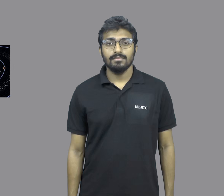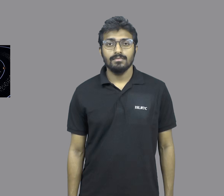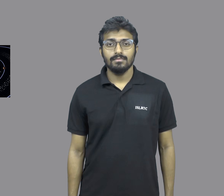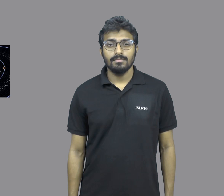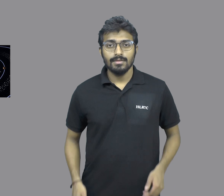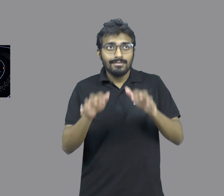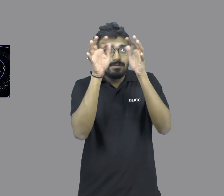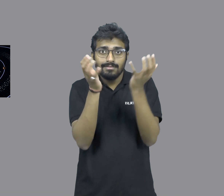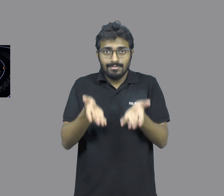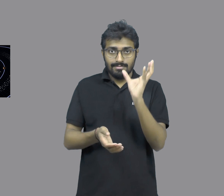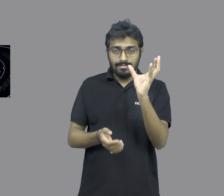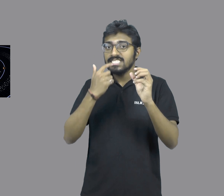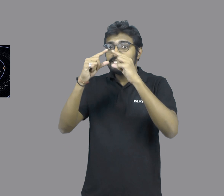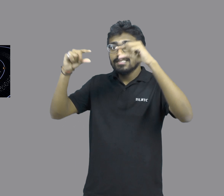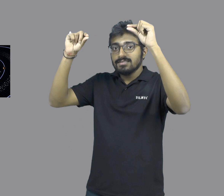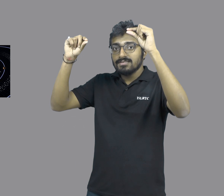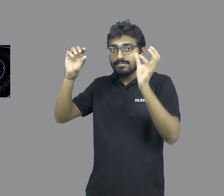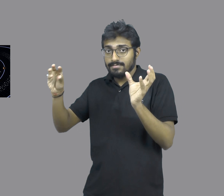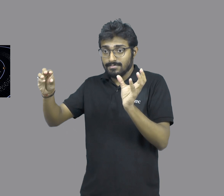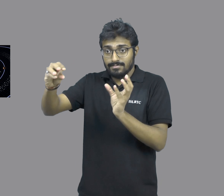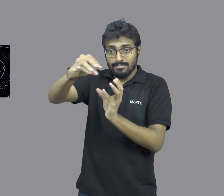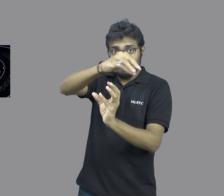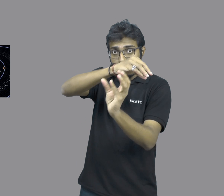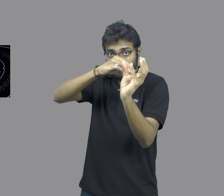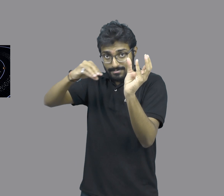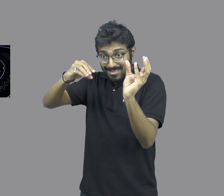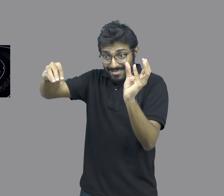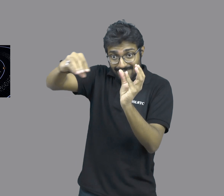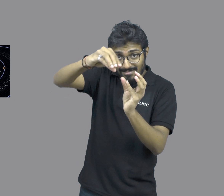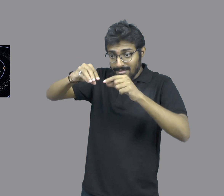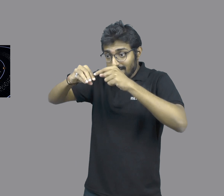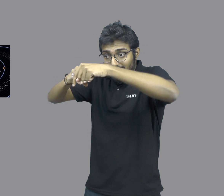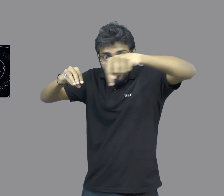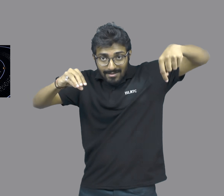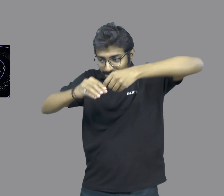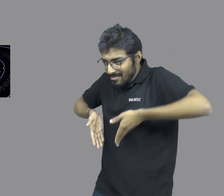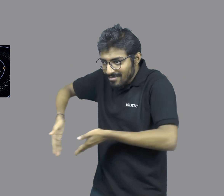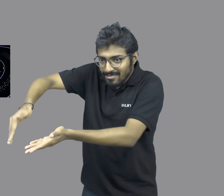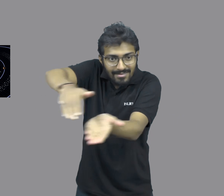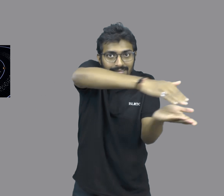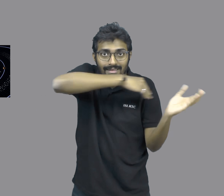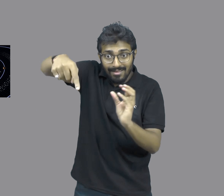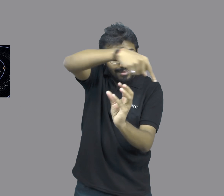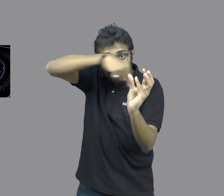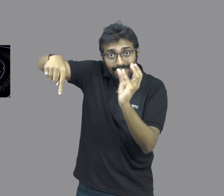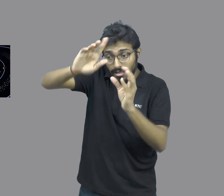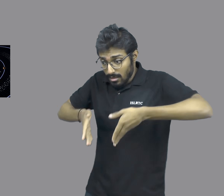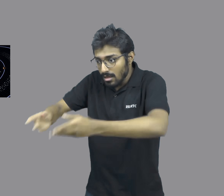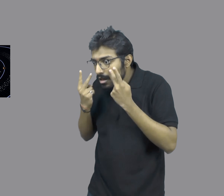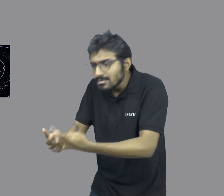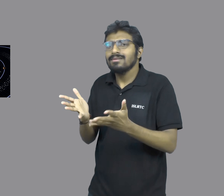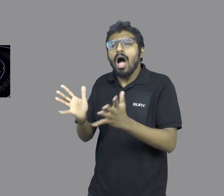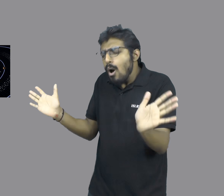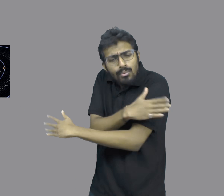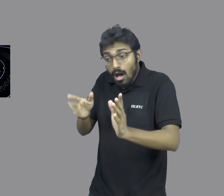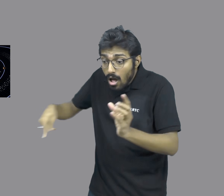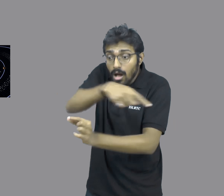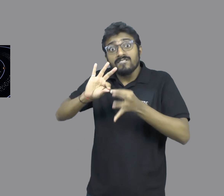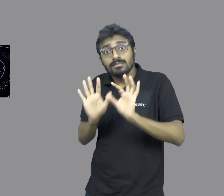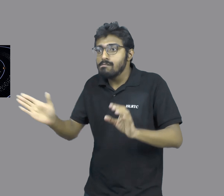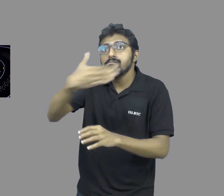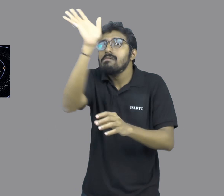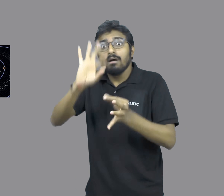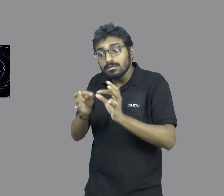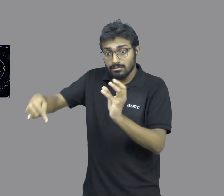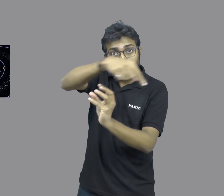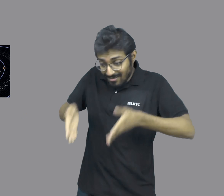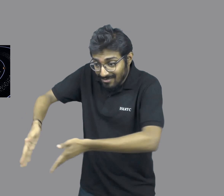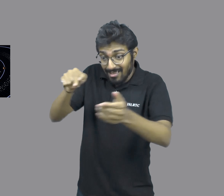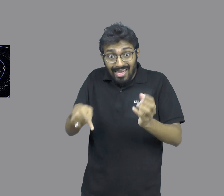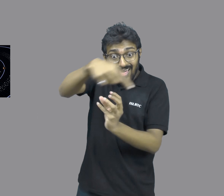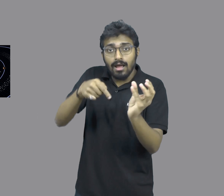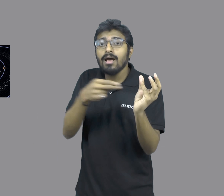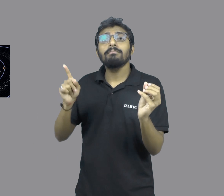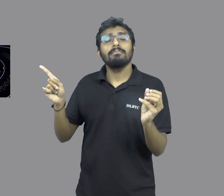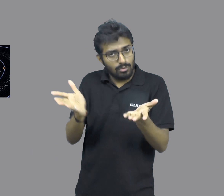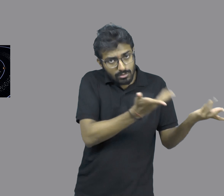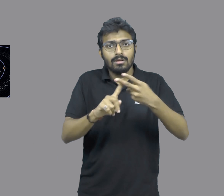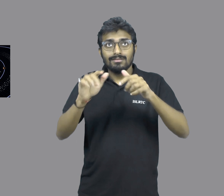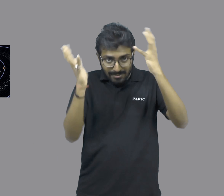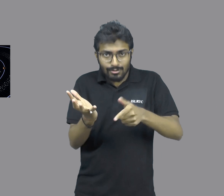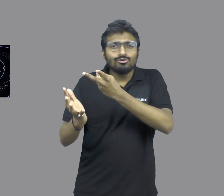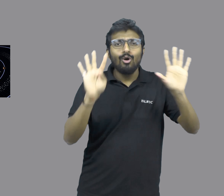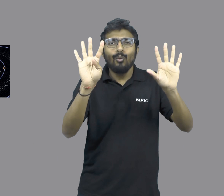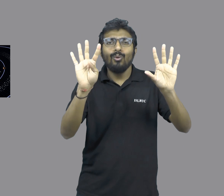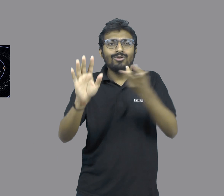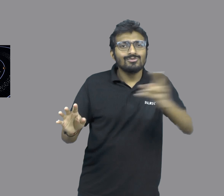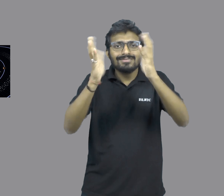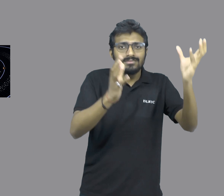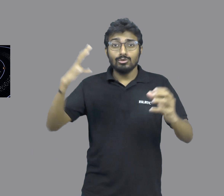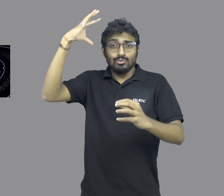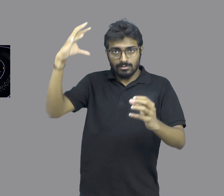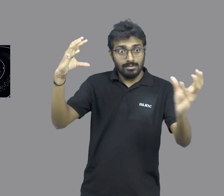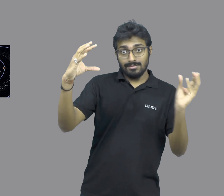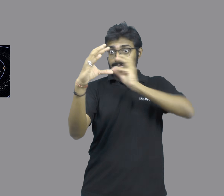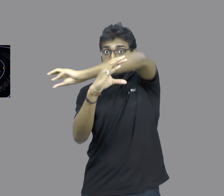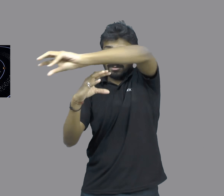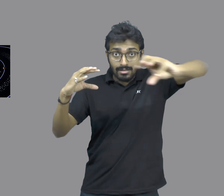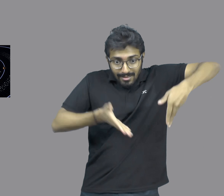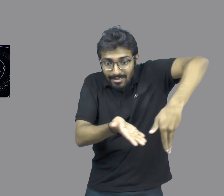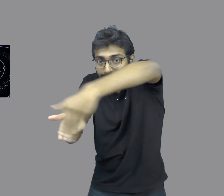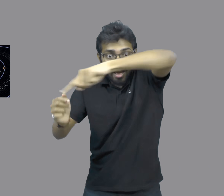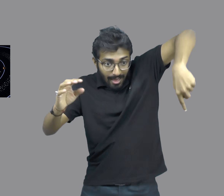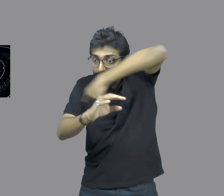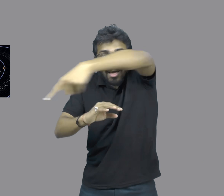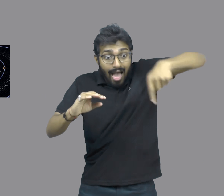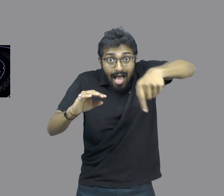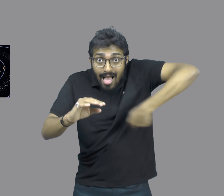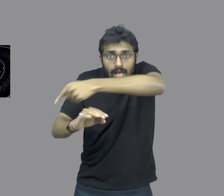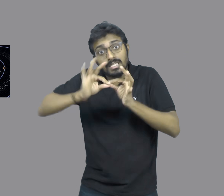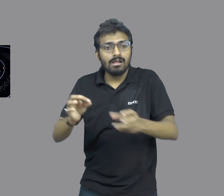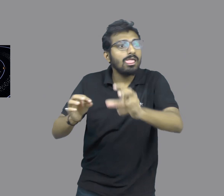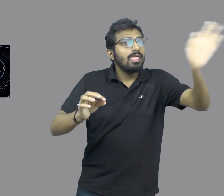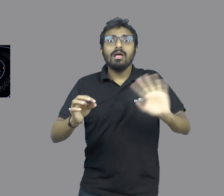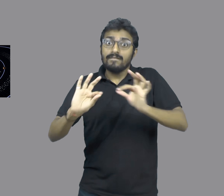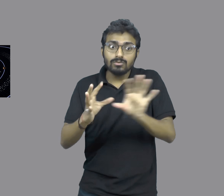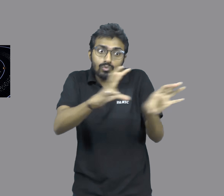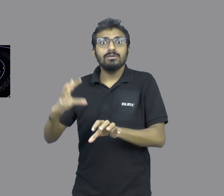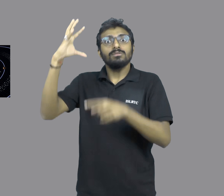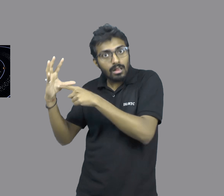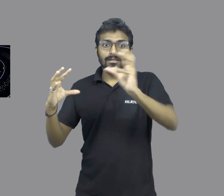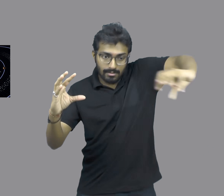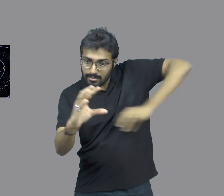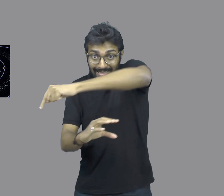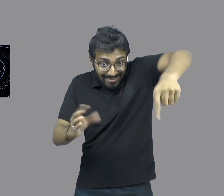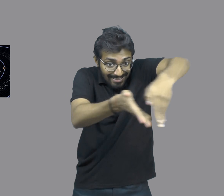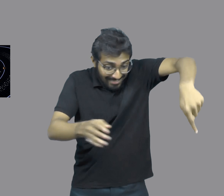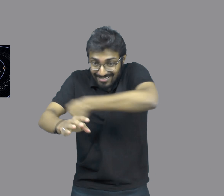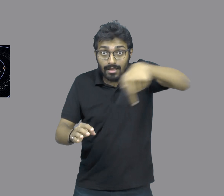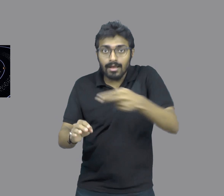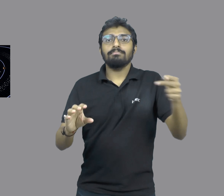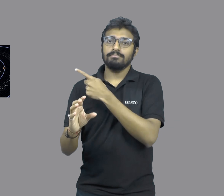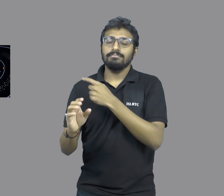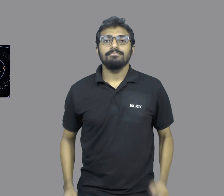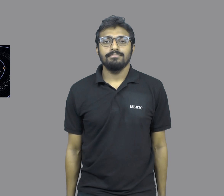Orbit